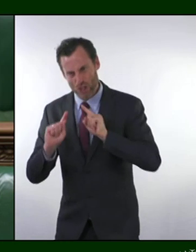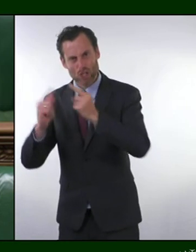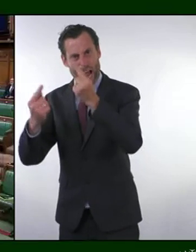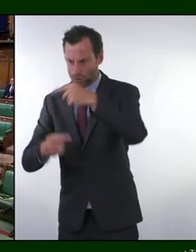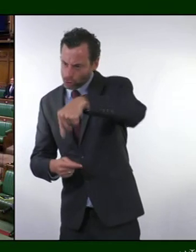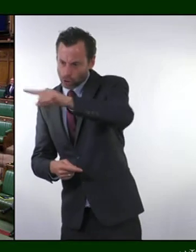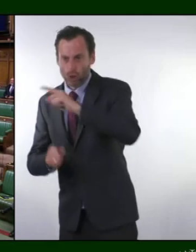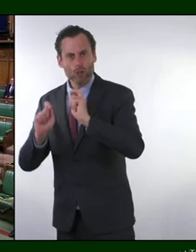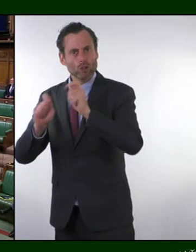That is what we will do.